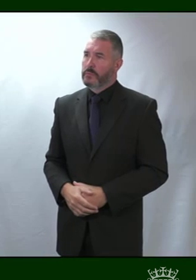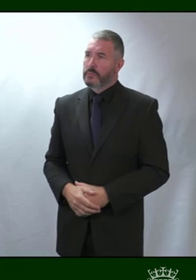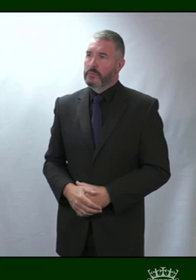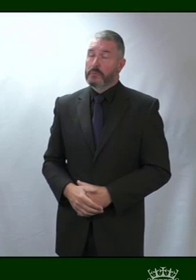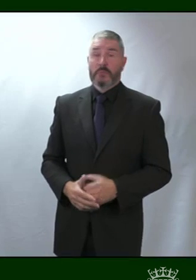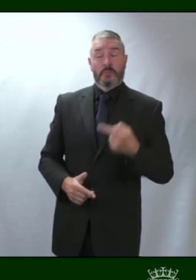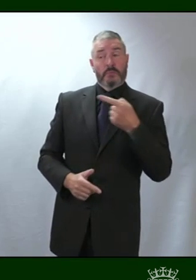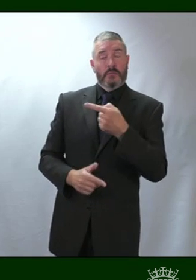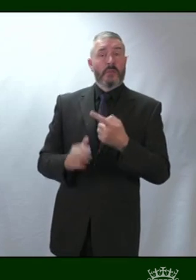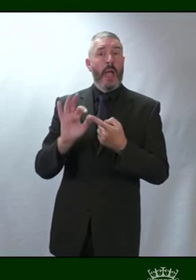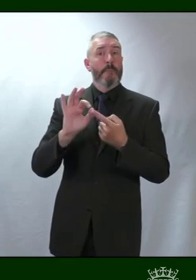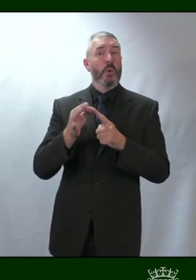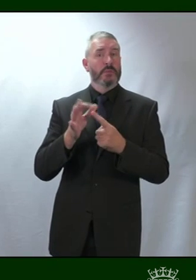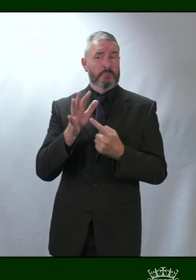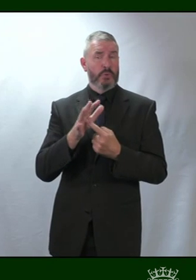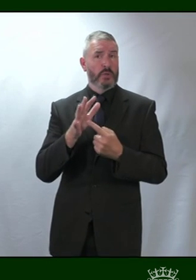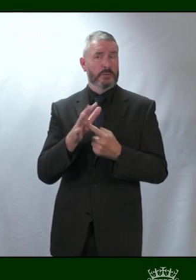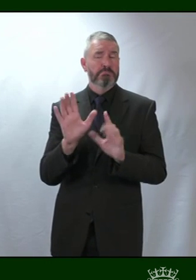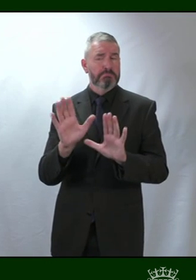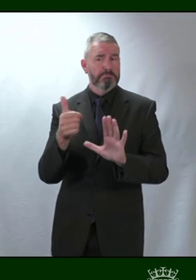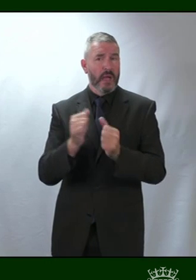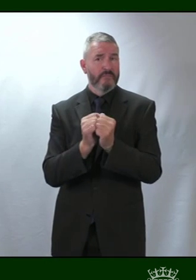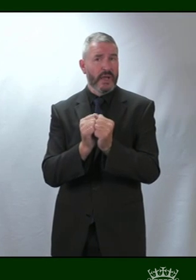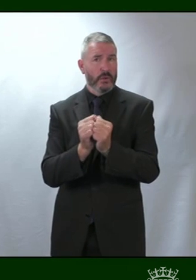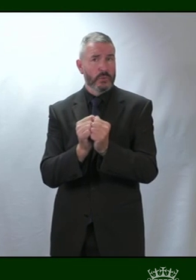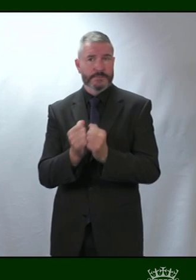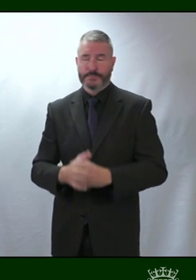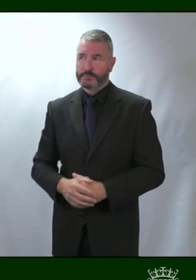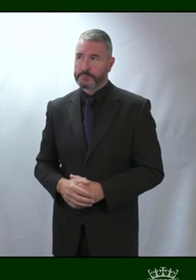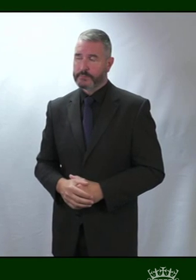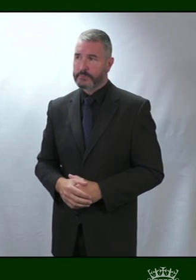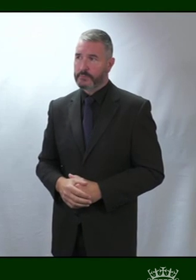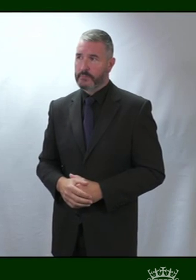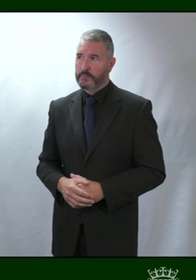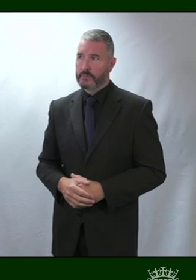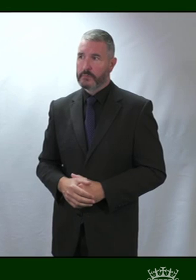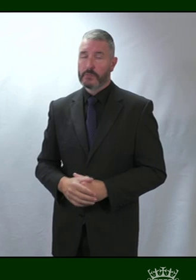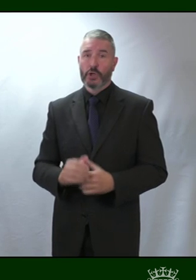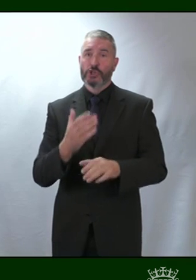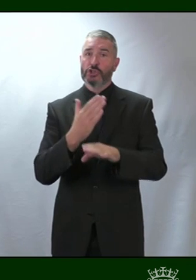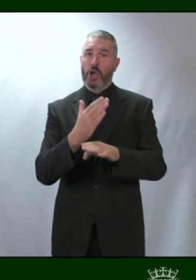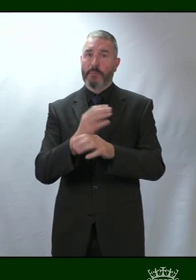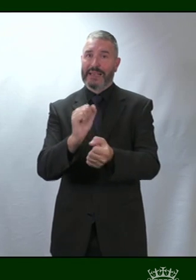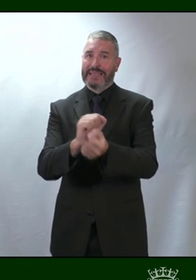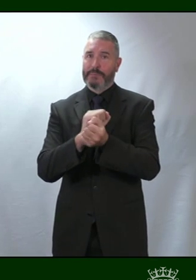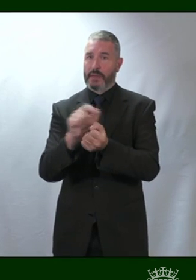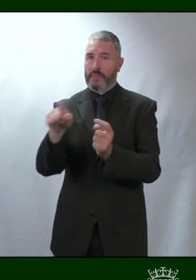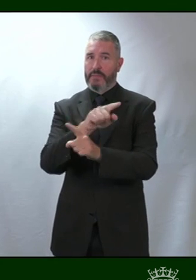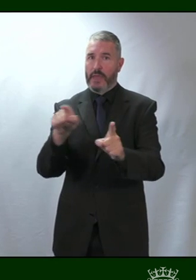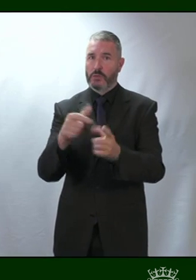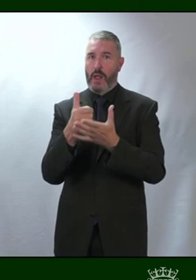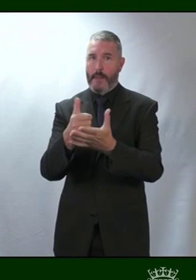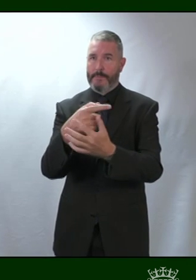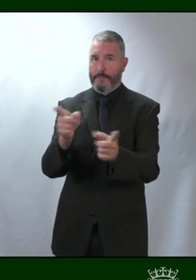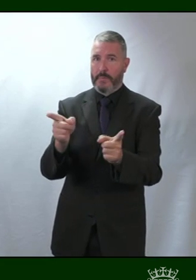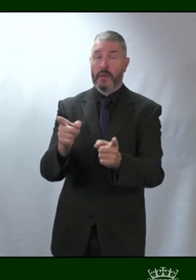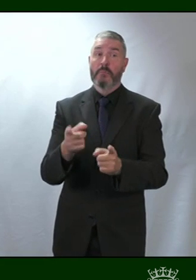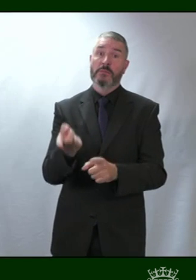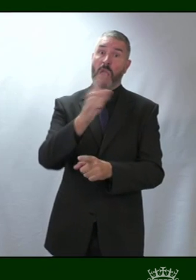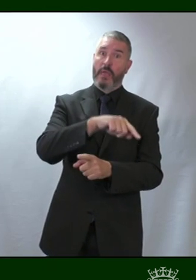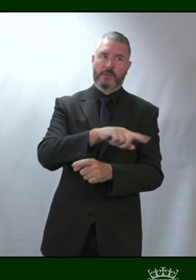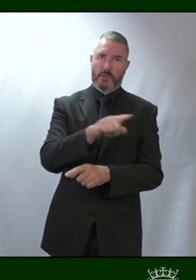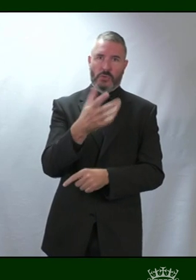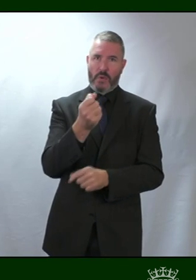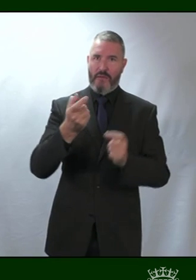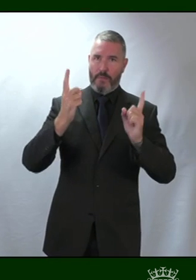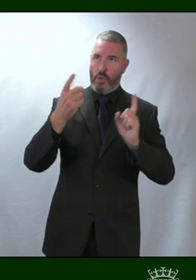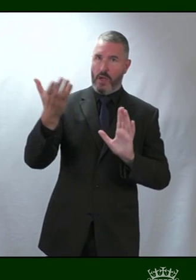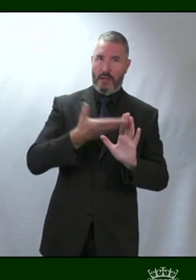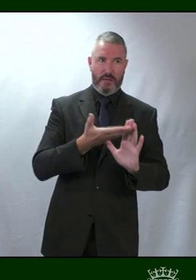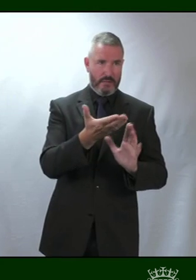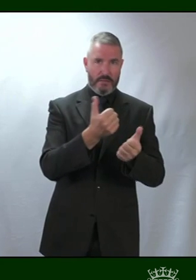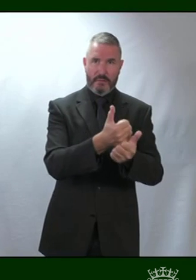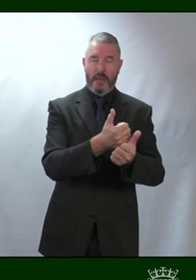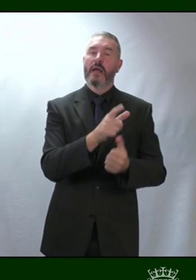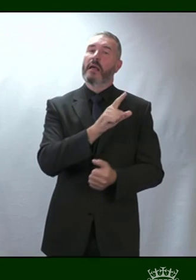That is a very important point. Obviously the job retention scheme has been very effective in keeping people in work, but there are of course people who do not have employment of that kind.